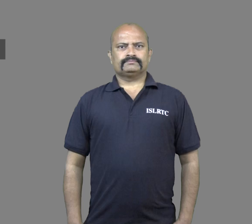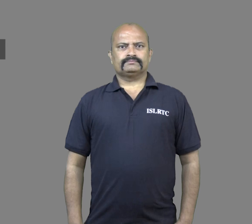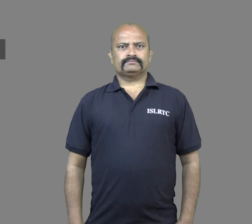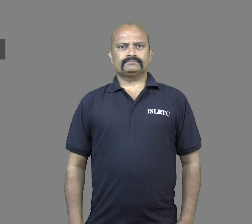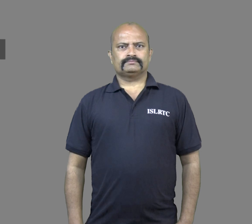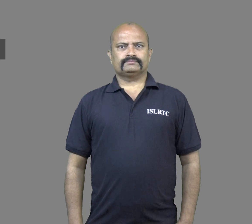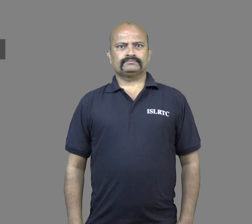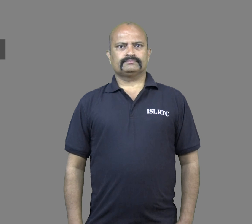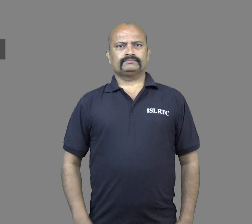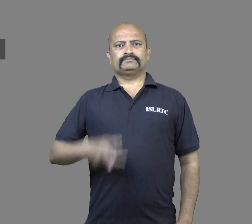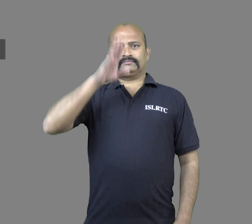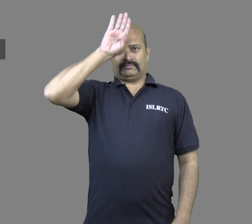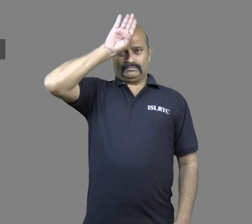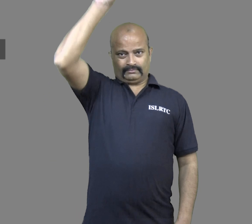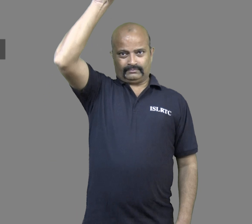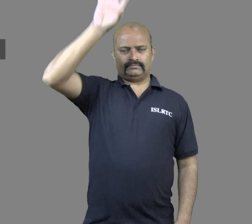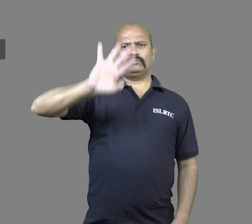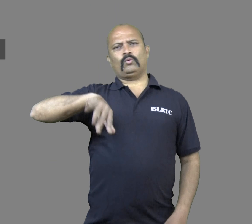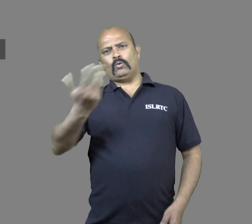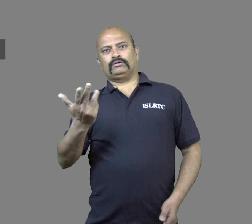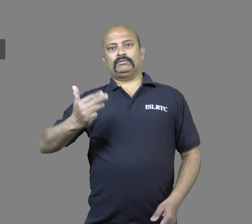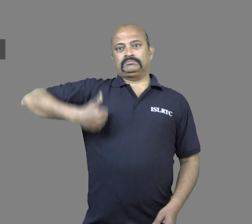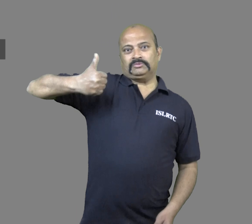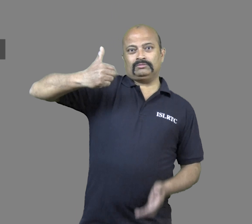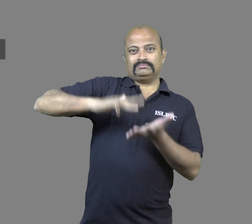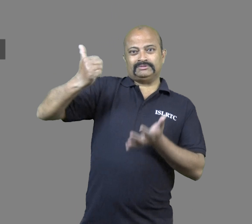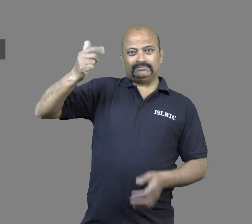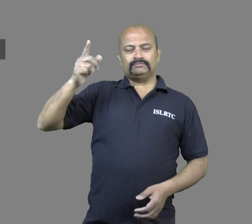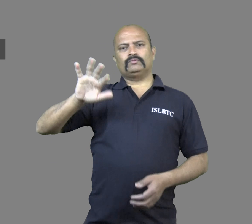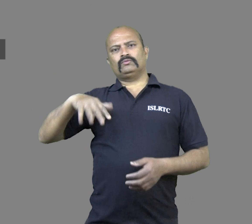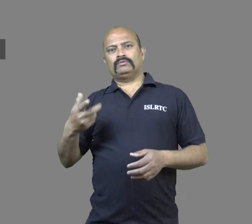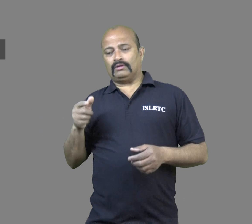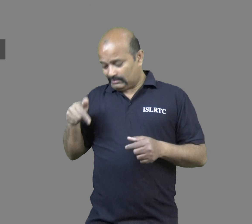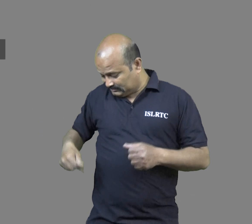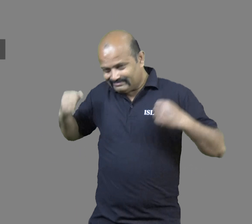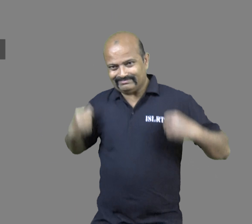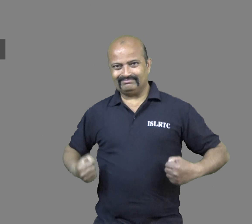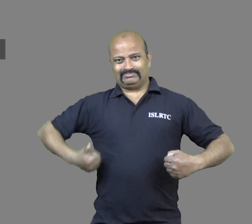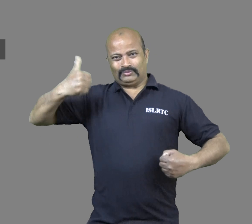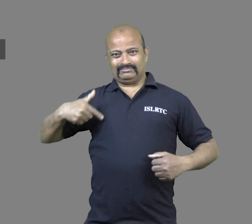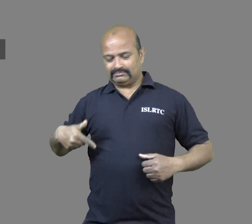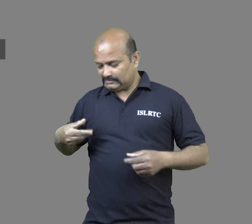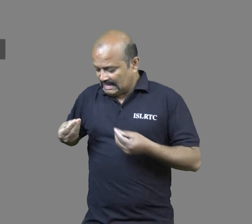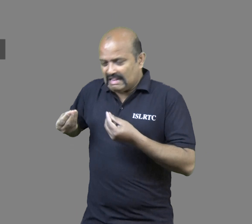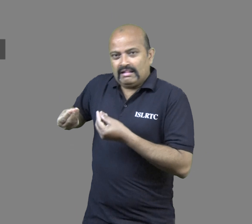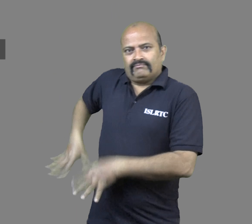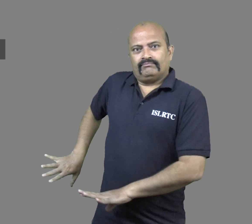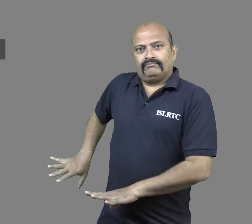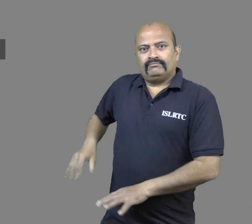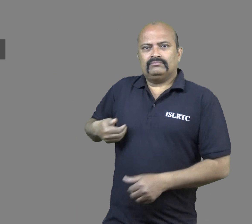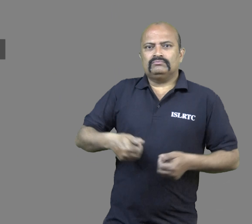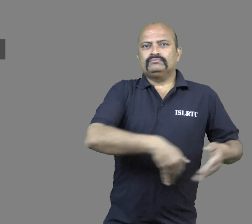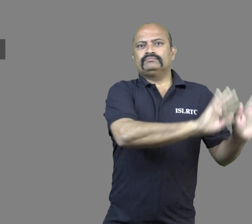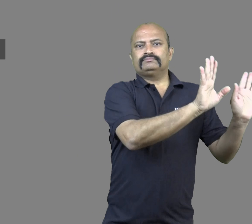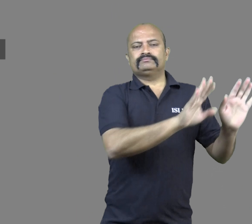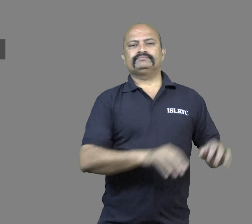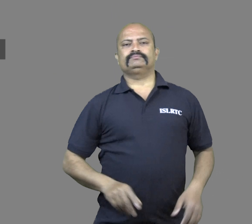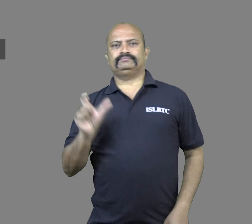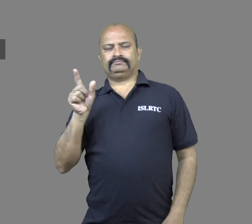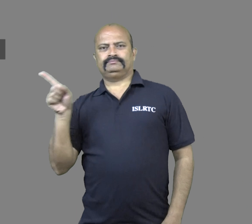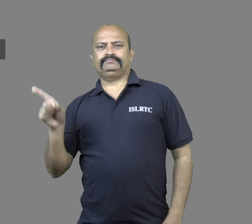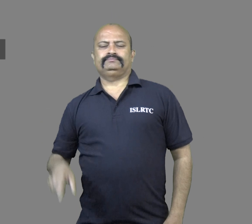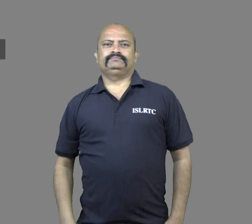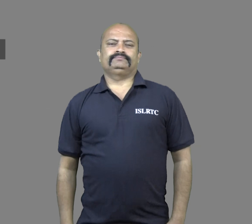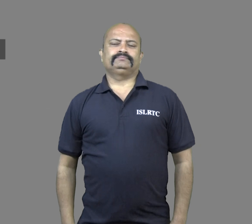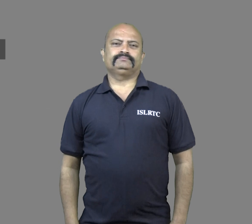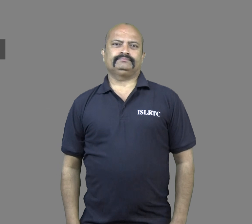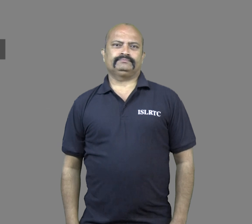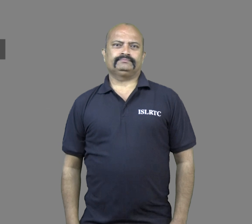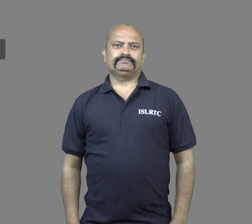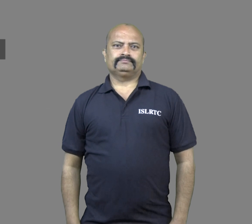Abdicate